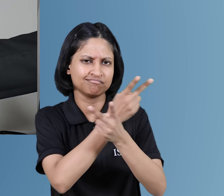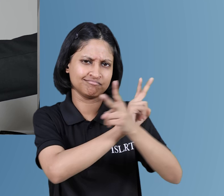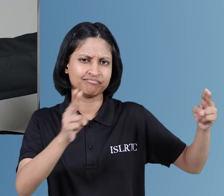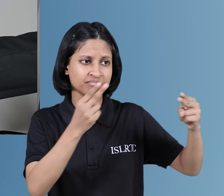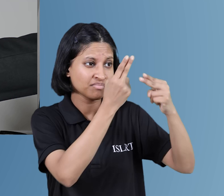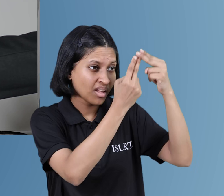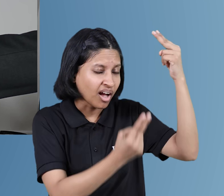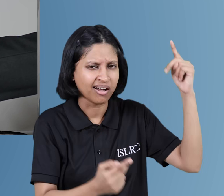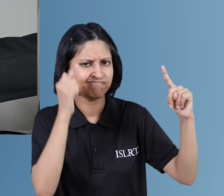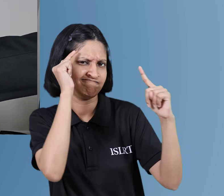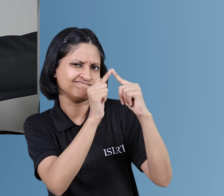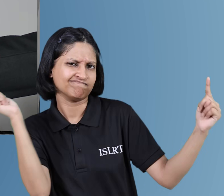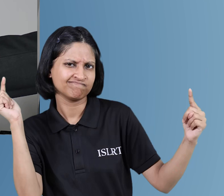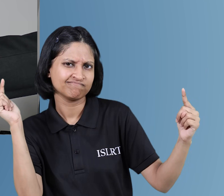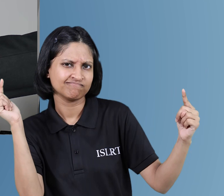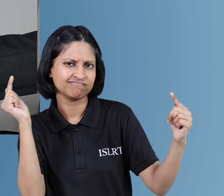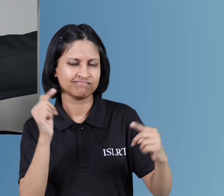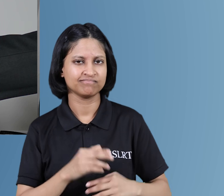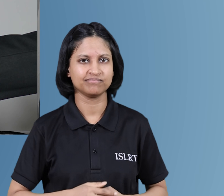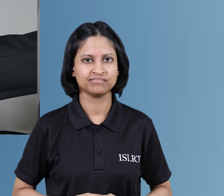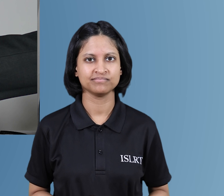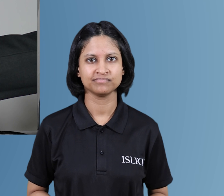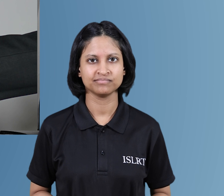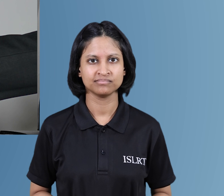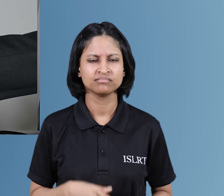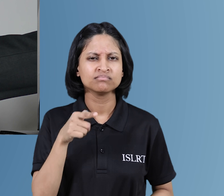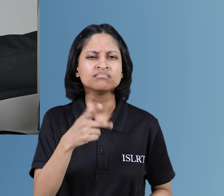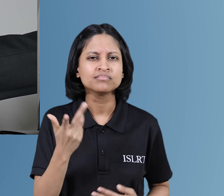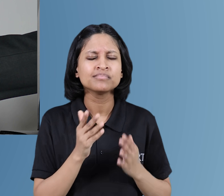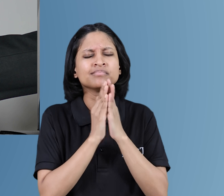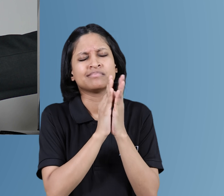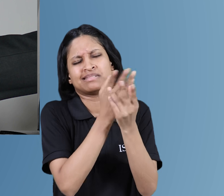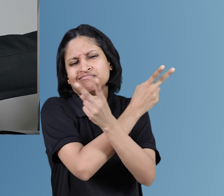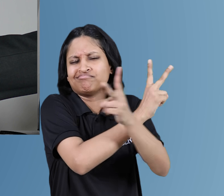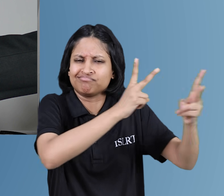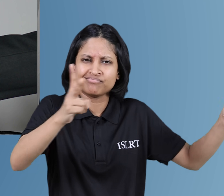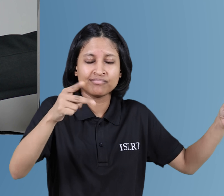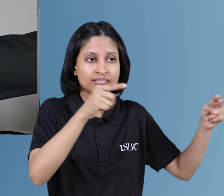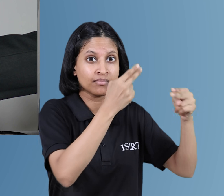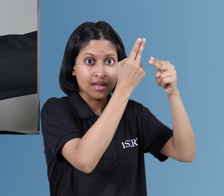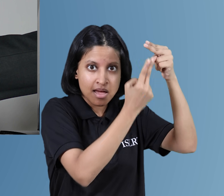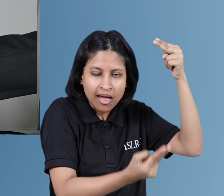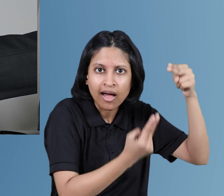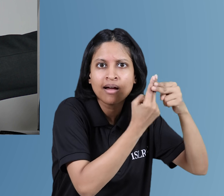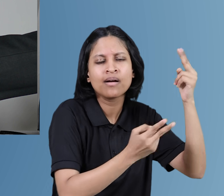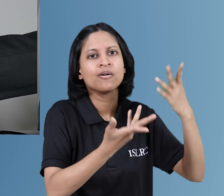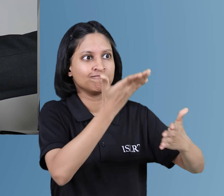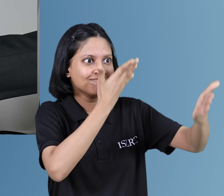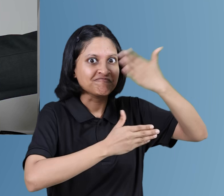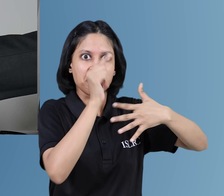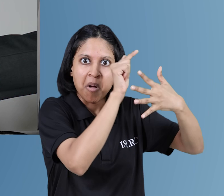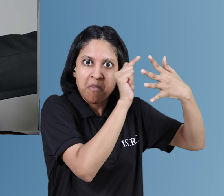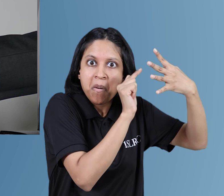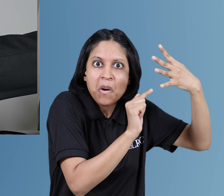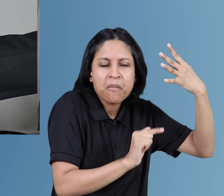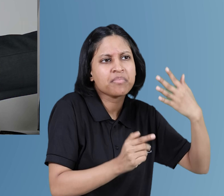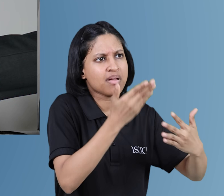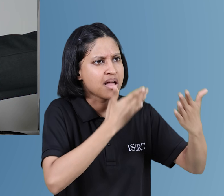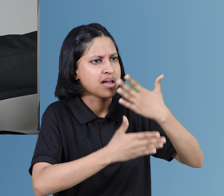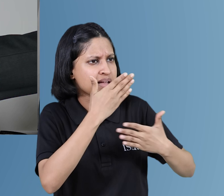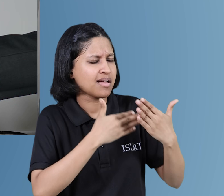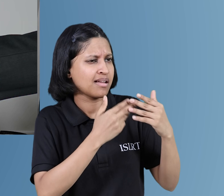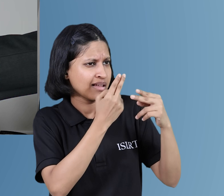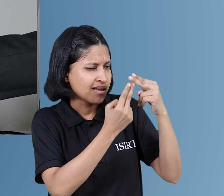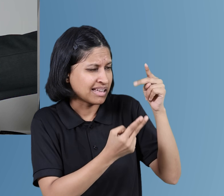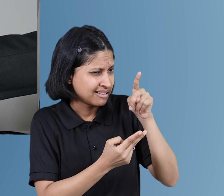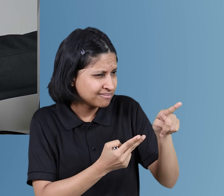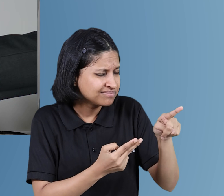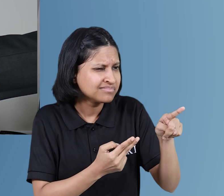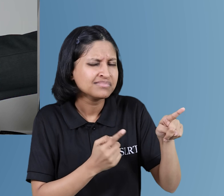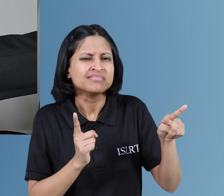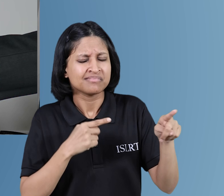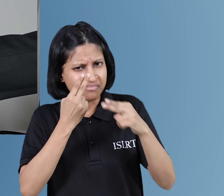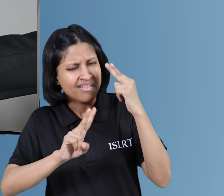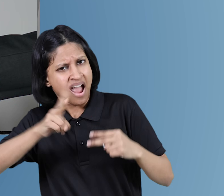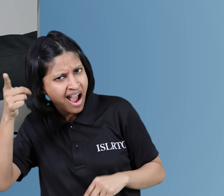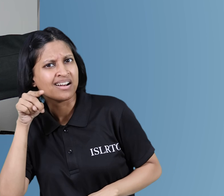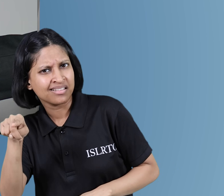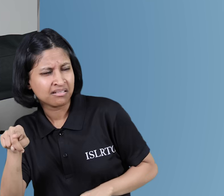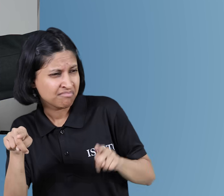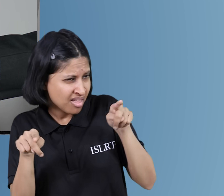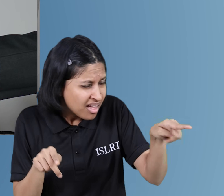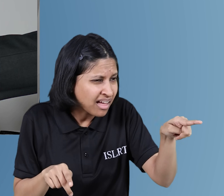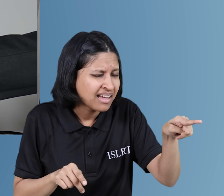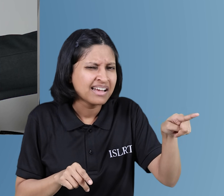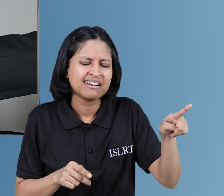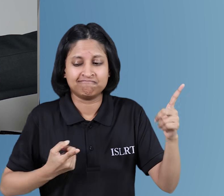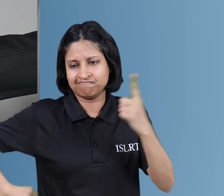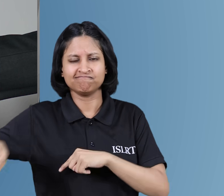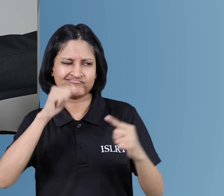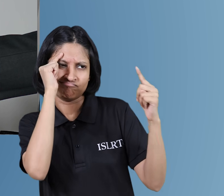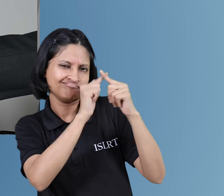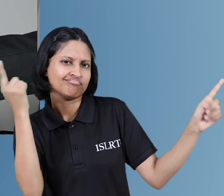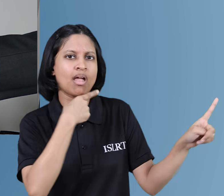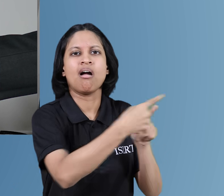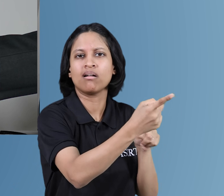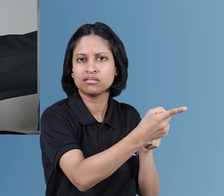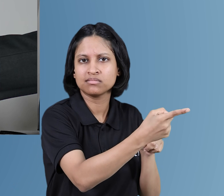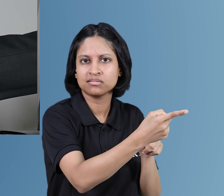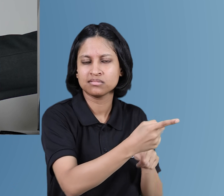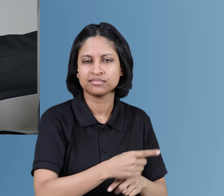Heresy Heresy refers to the act of disagreeing with or opposing established religious doctrines and their teachings.